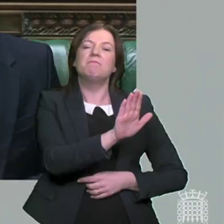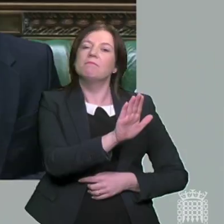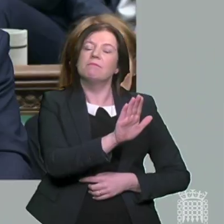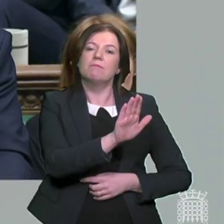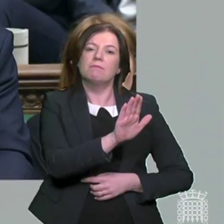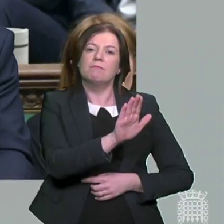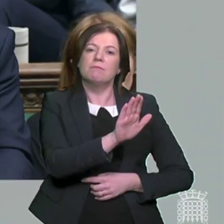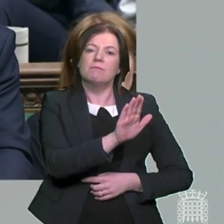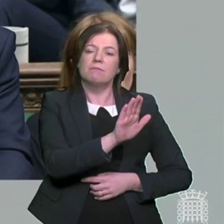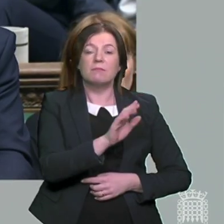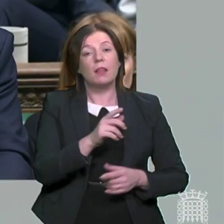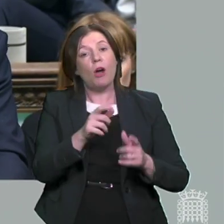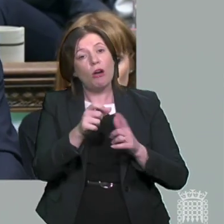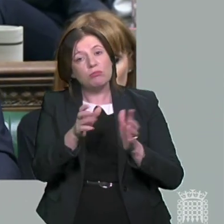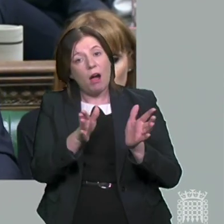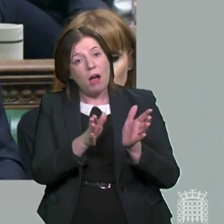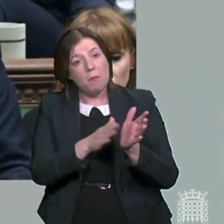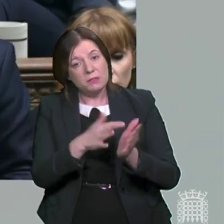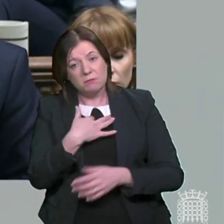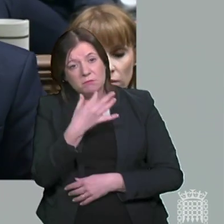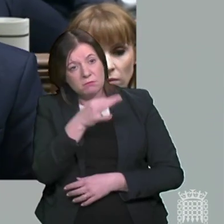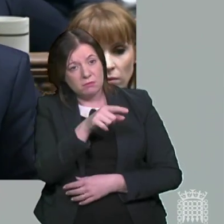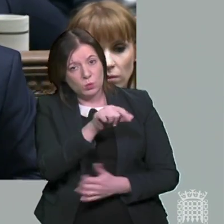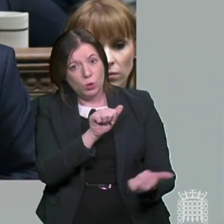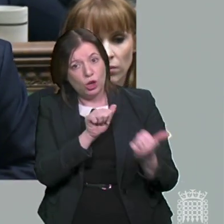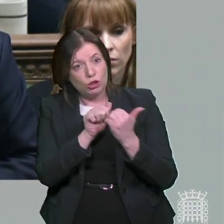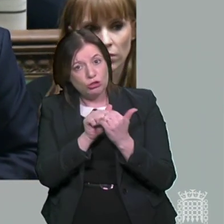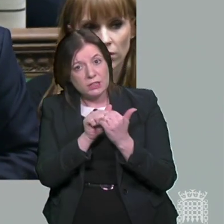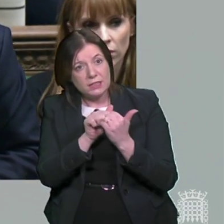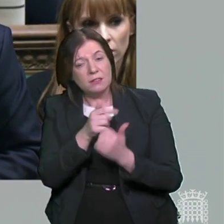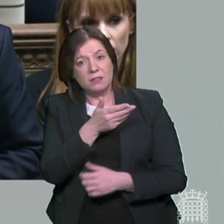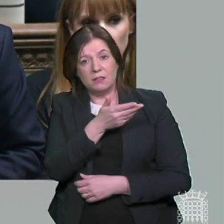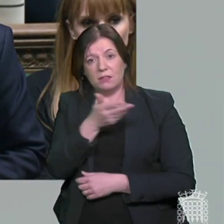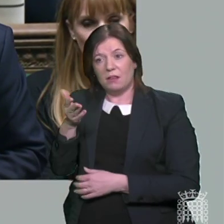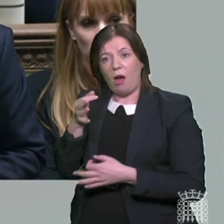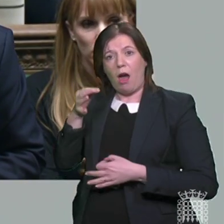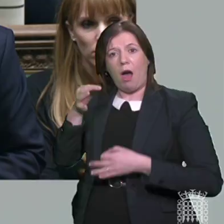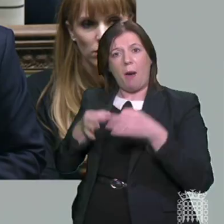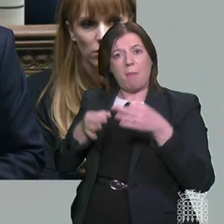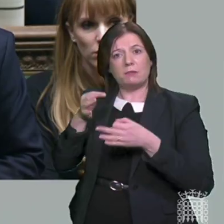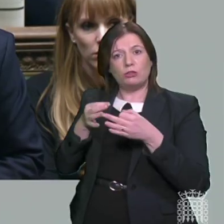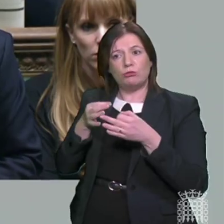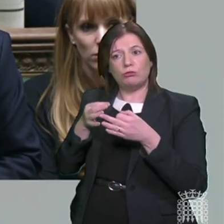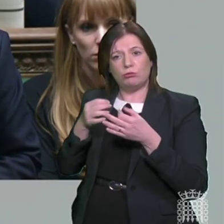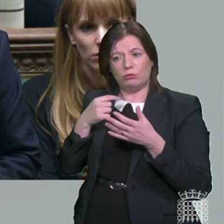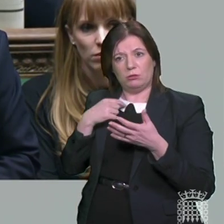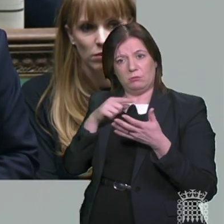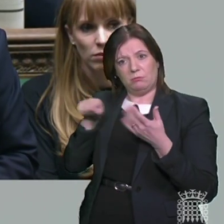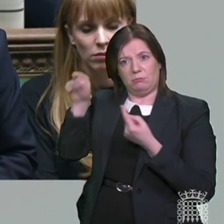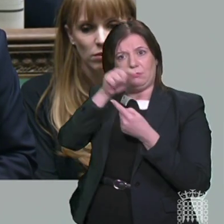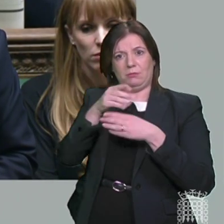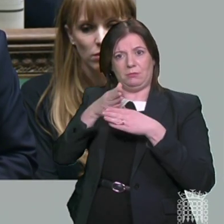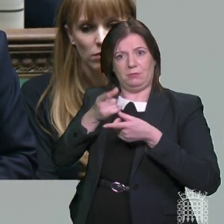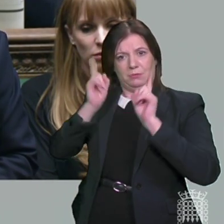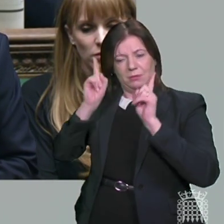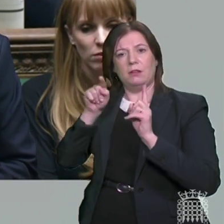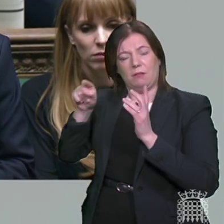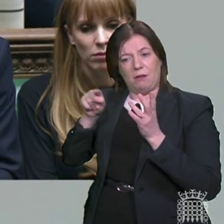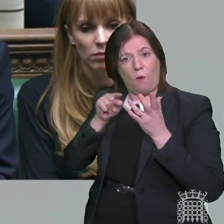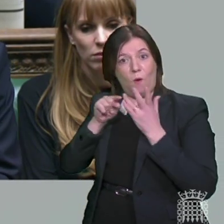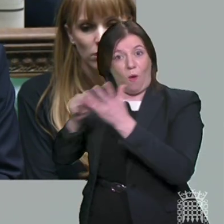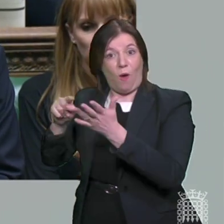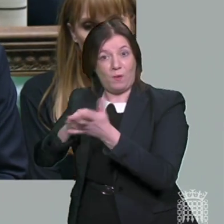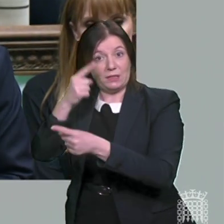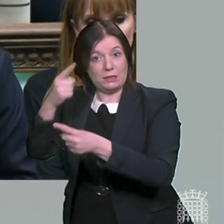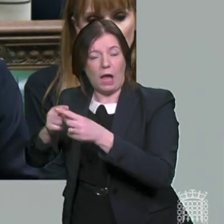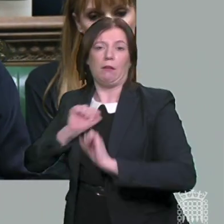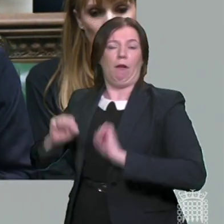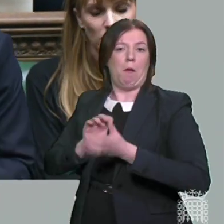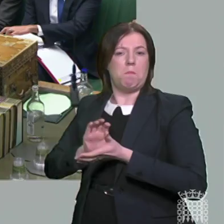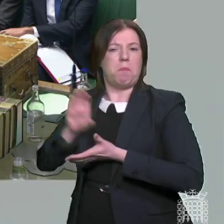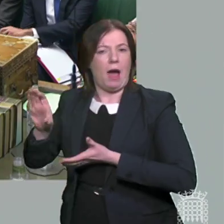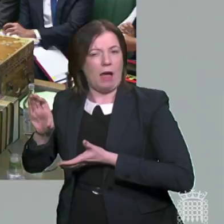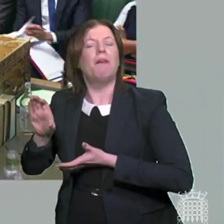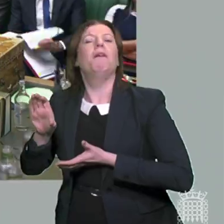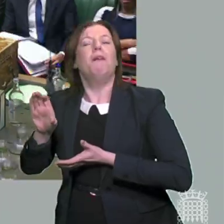about that. Does the Prime Minister agree that any politician who seeks to avoid the taxes they owe in this country is not fit to be in charge of taxpayer money?